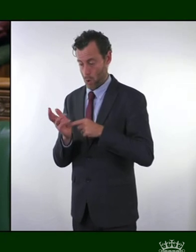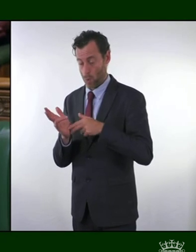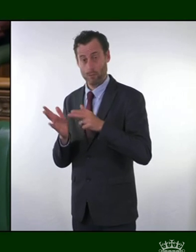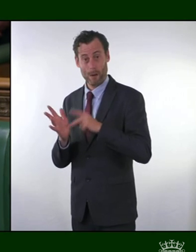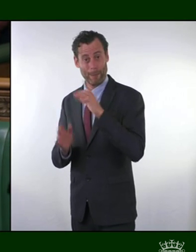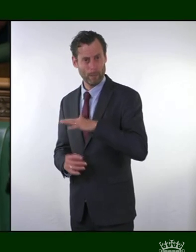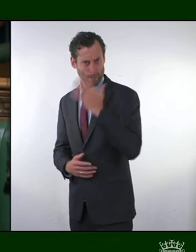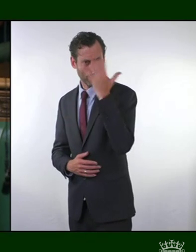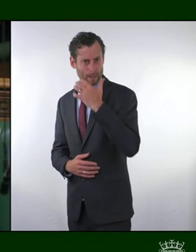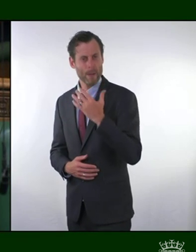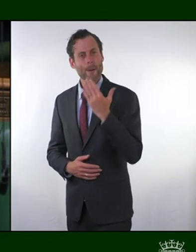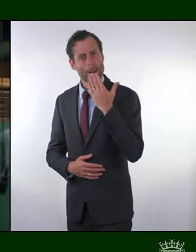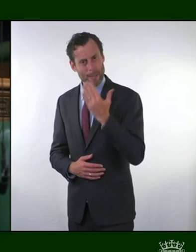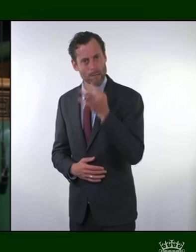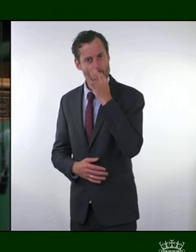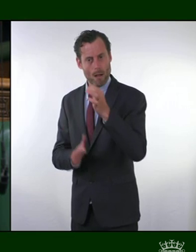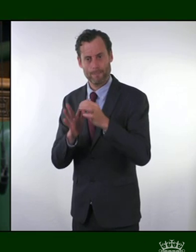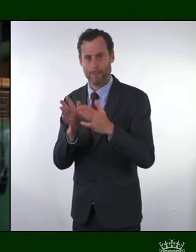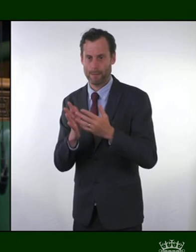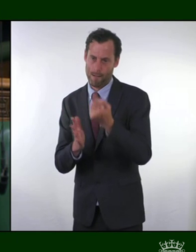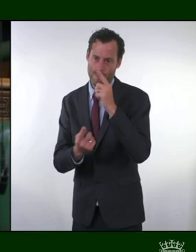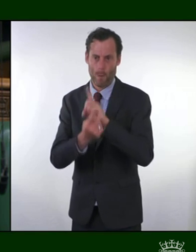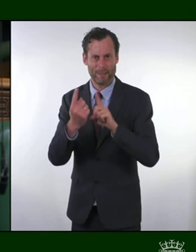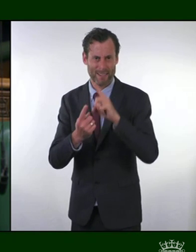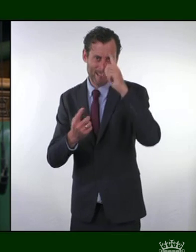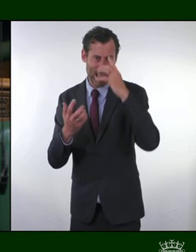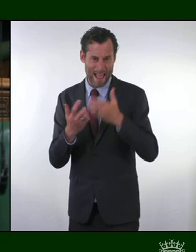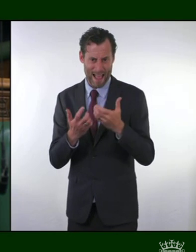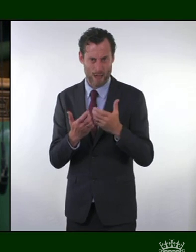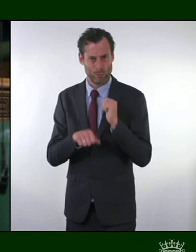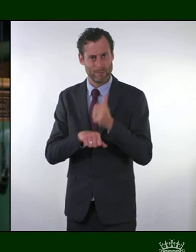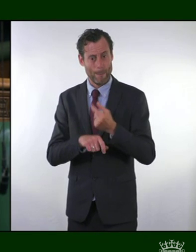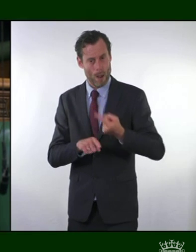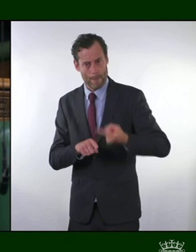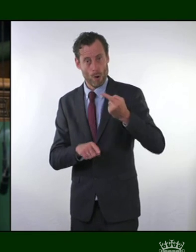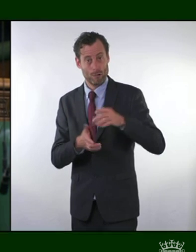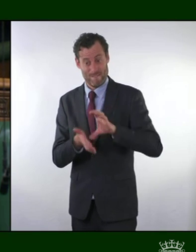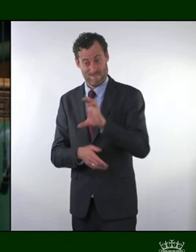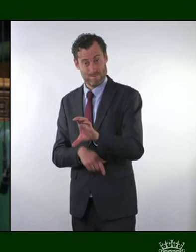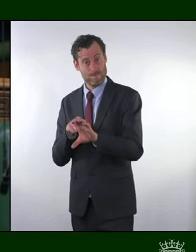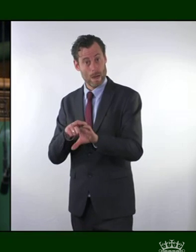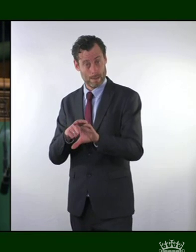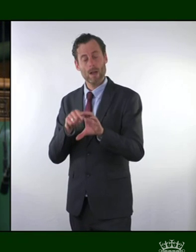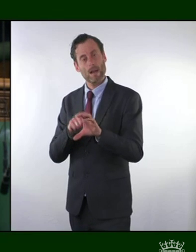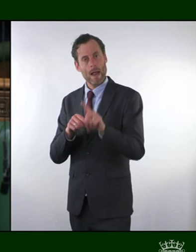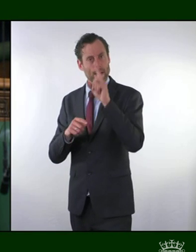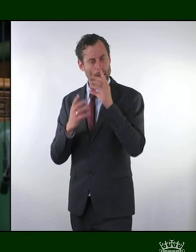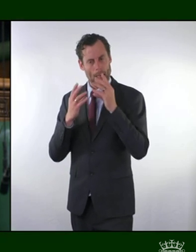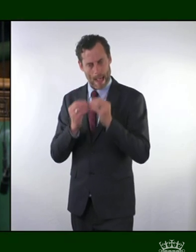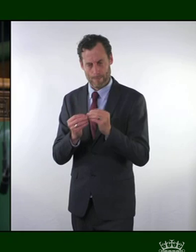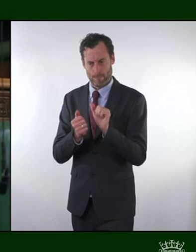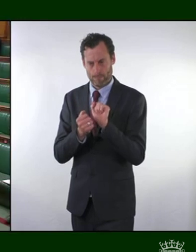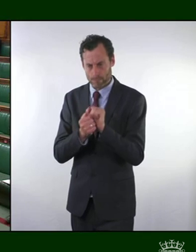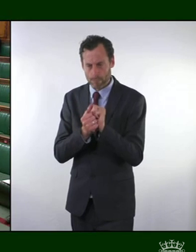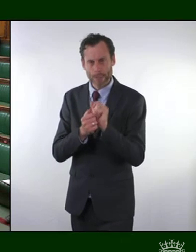Will the Prime Minister meet me to discuss how emergency funding for Luton council would save crucial local services and the jobs of hundreds of key workers?